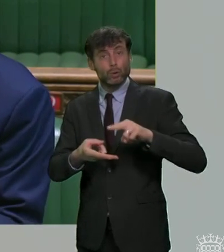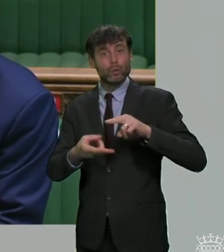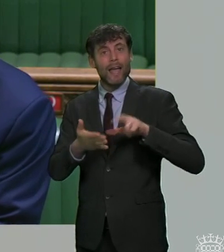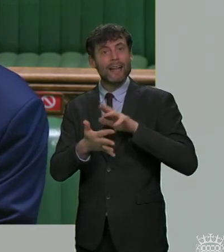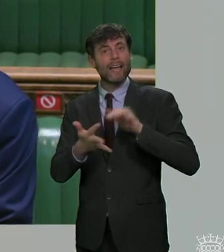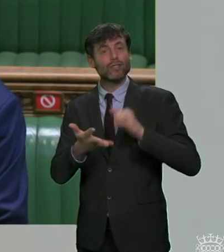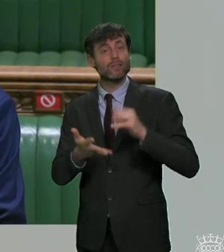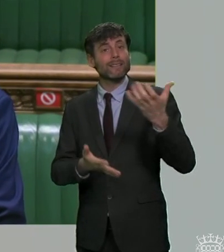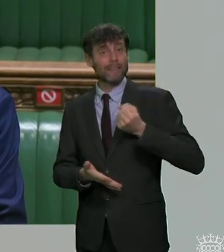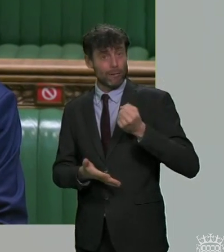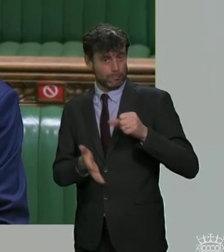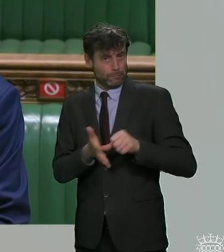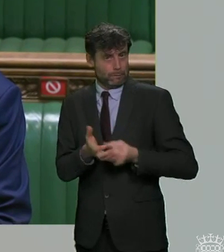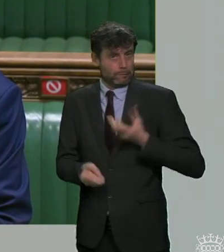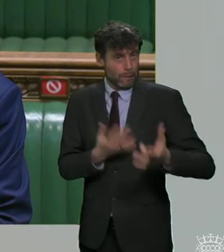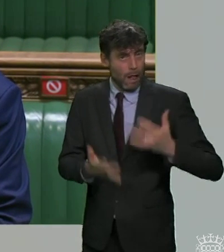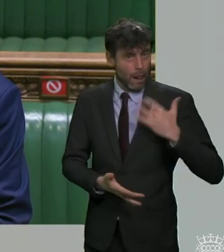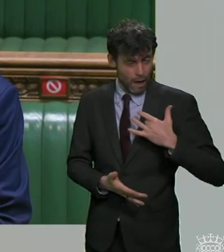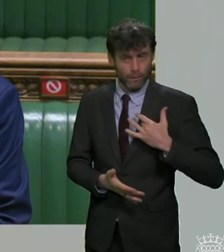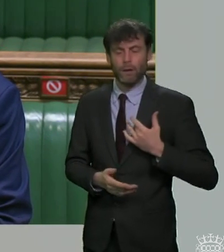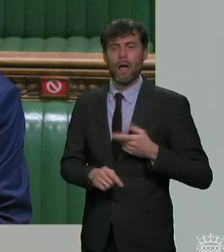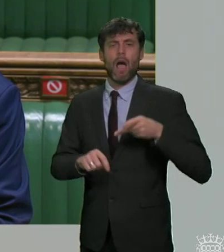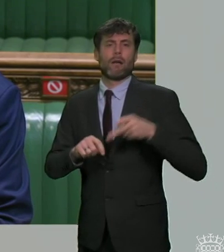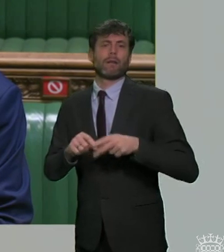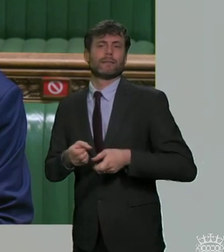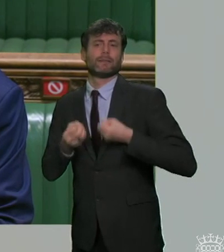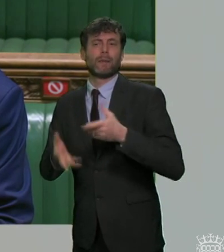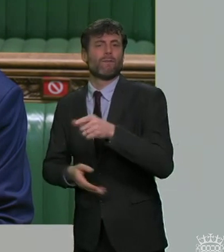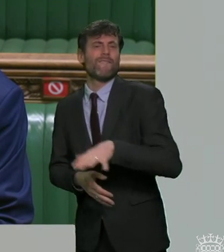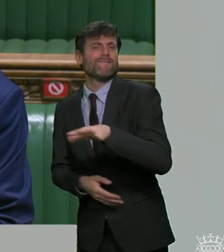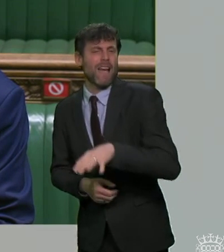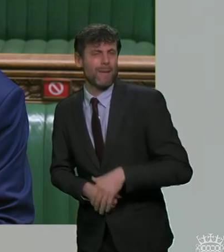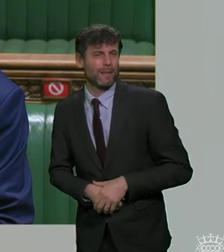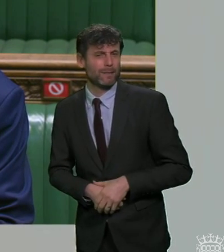He has had the opportunity to change course, but he has refused to do so.